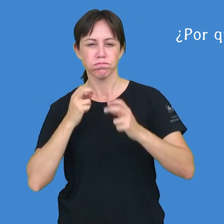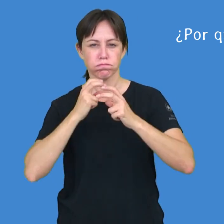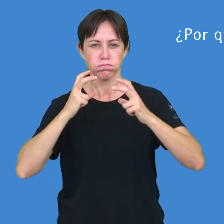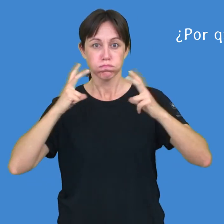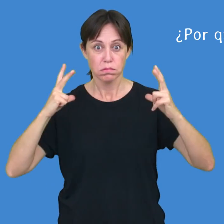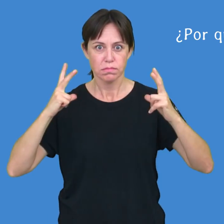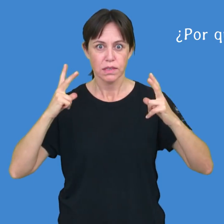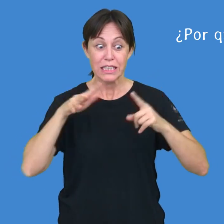gordo